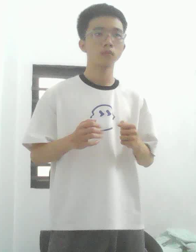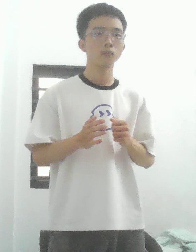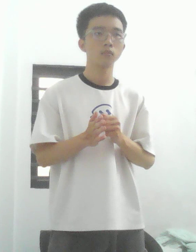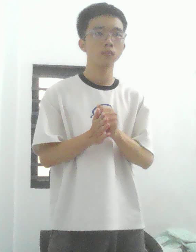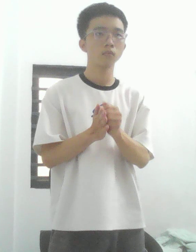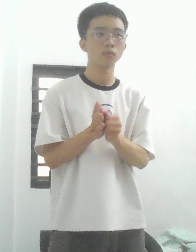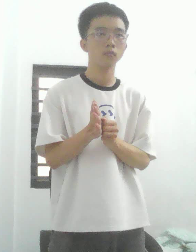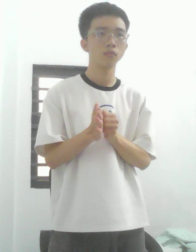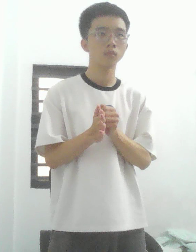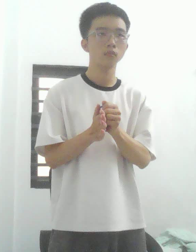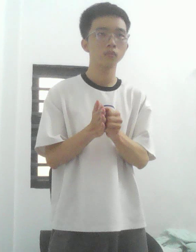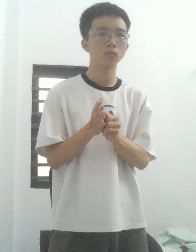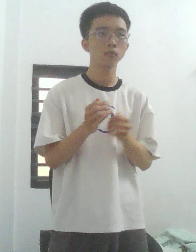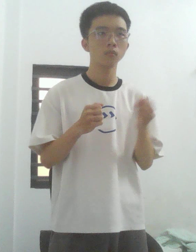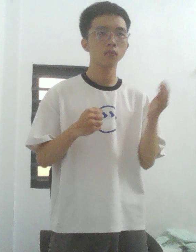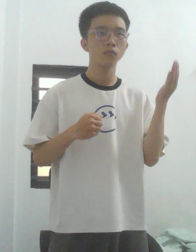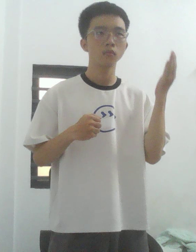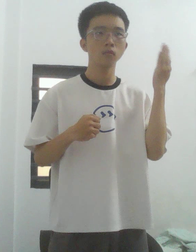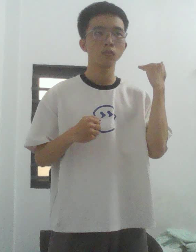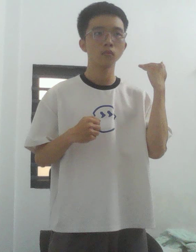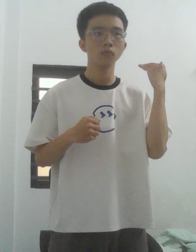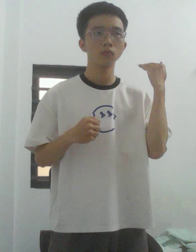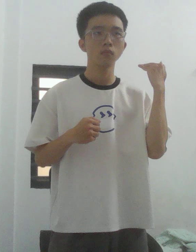thang truoc